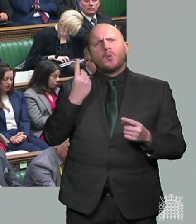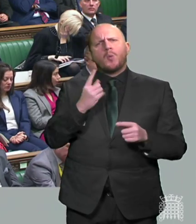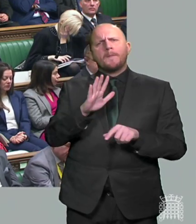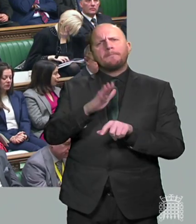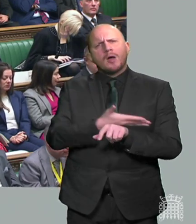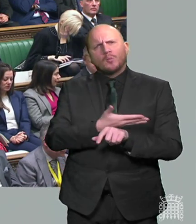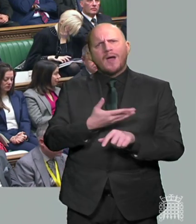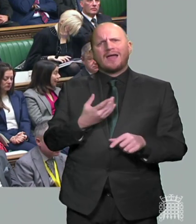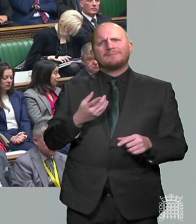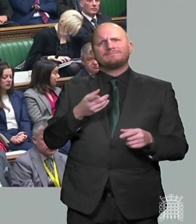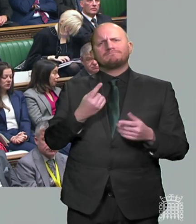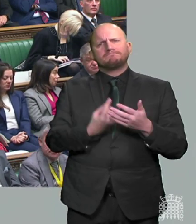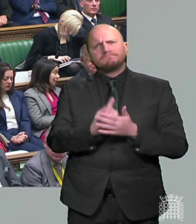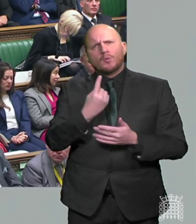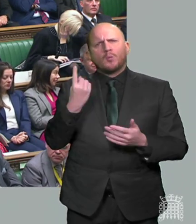Our thoughts and prayers are with the victims’ families.